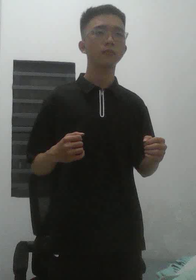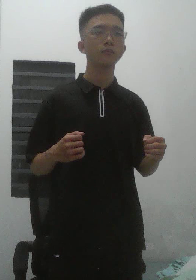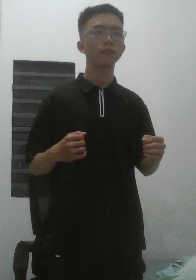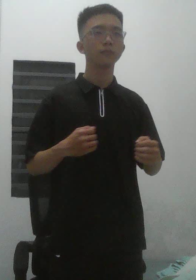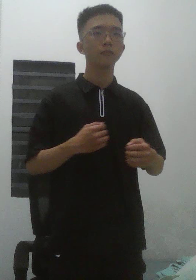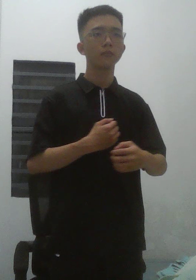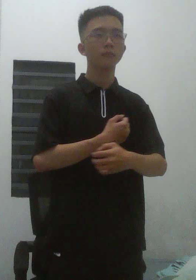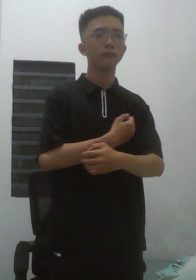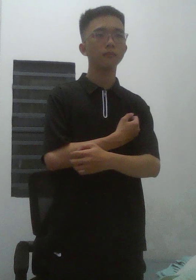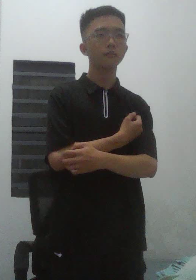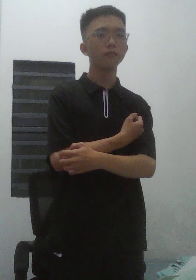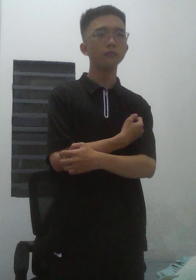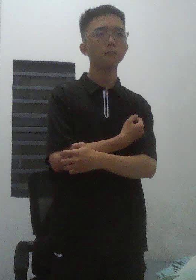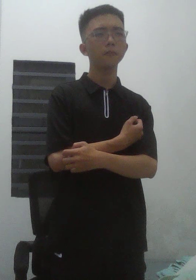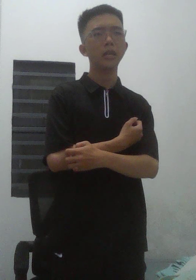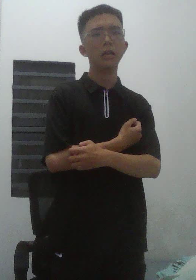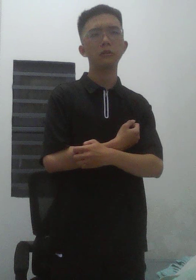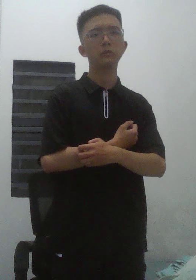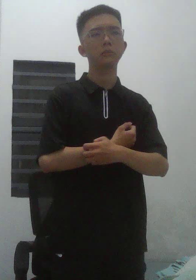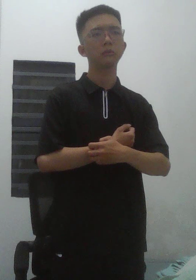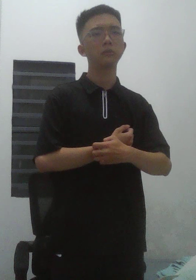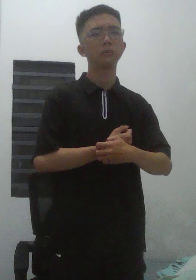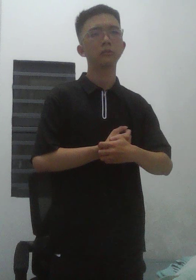ngheo